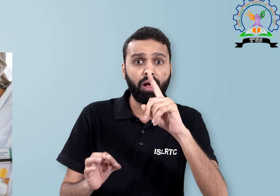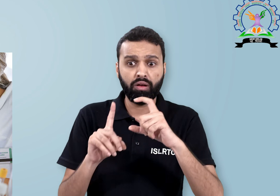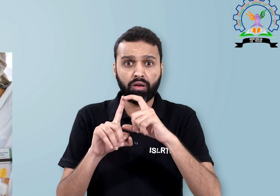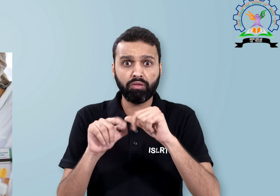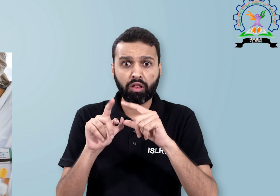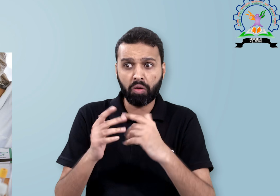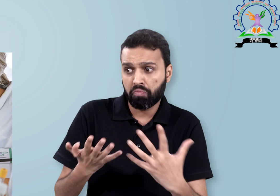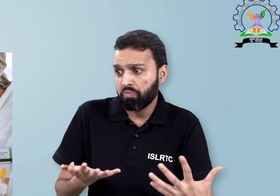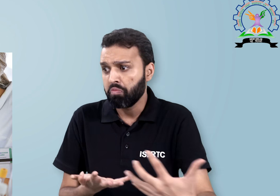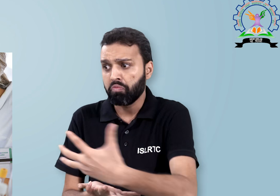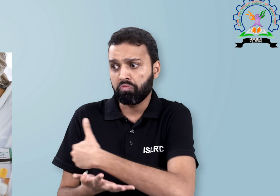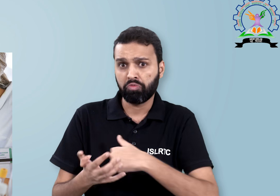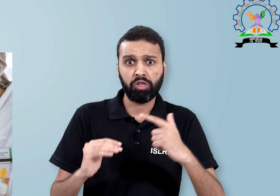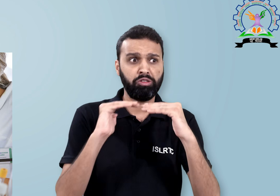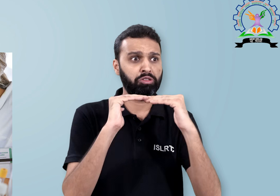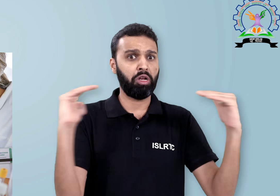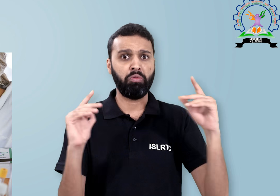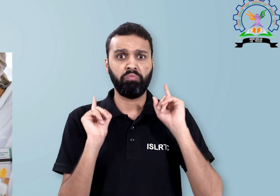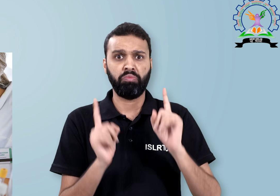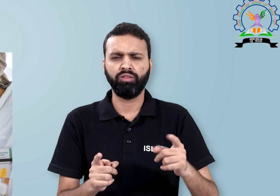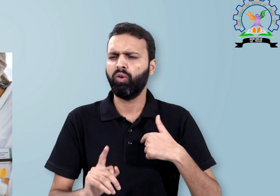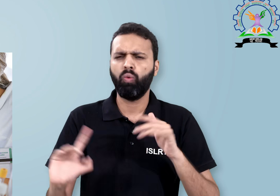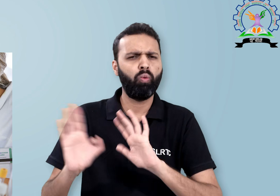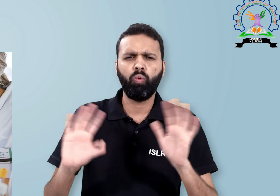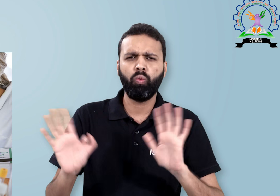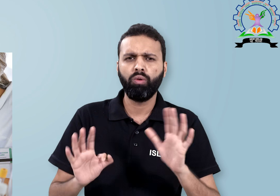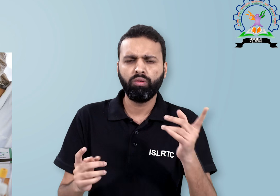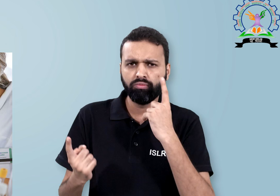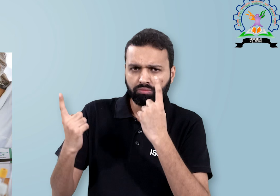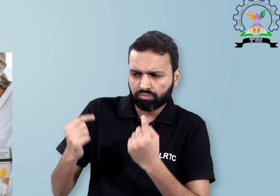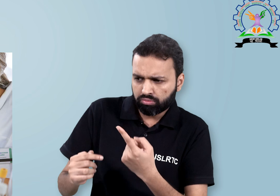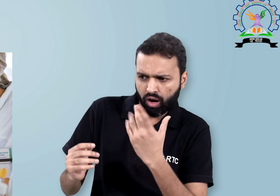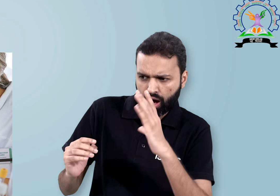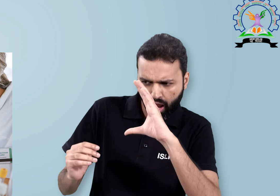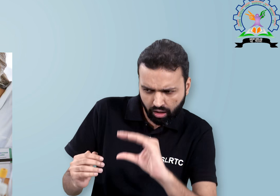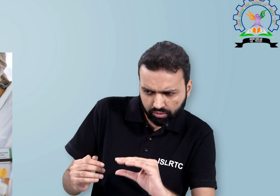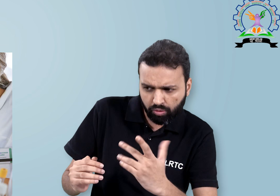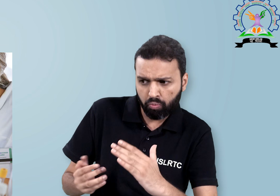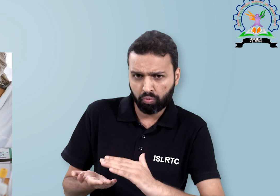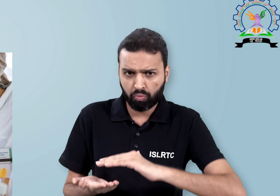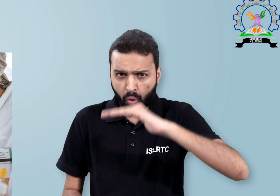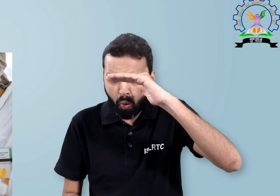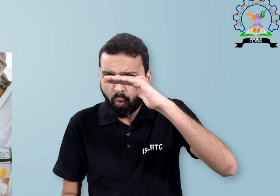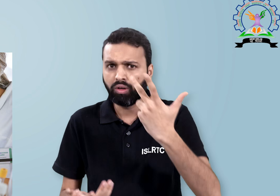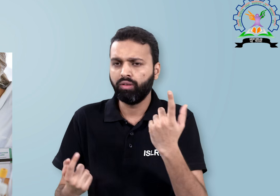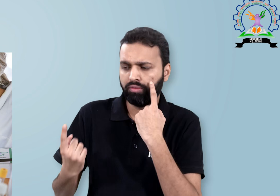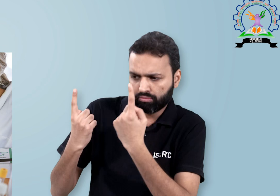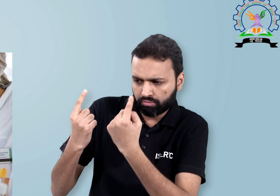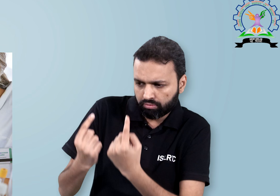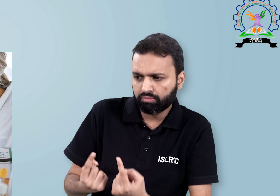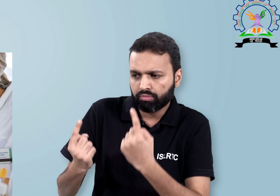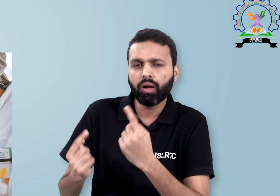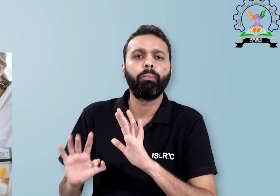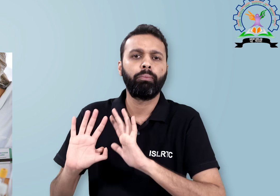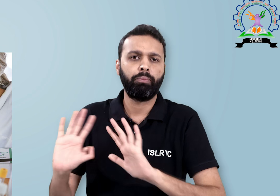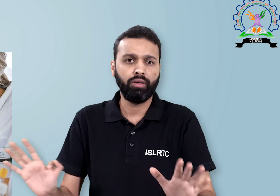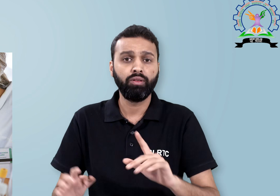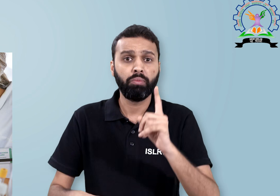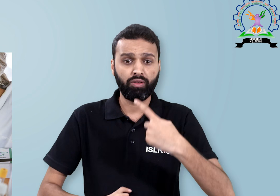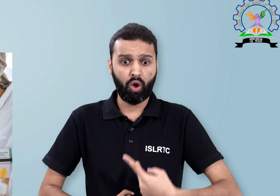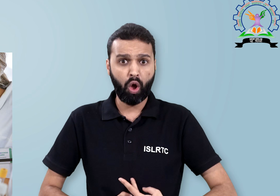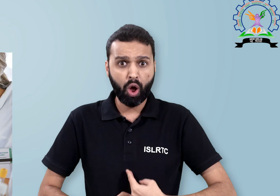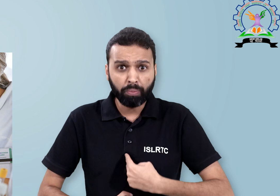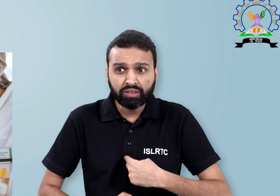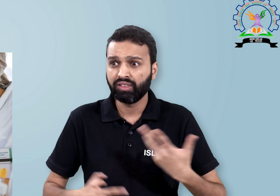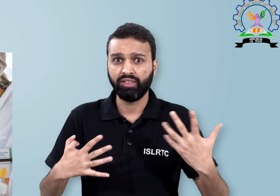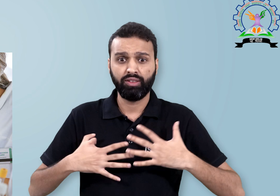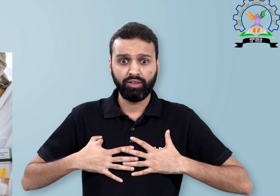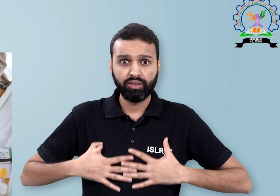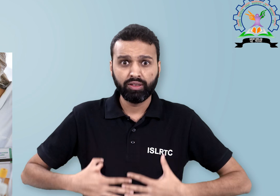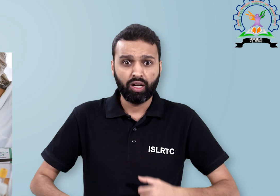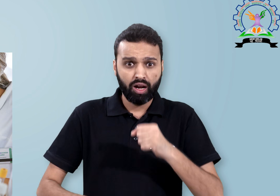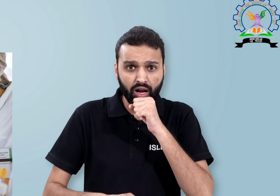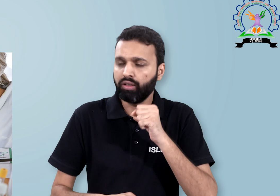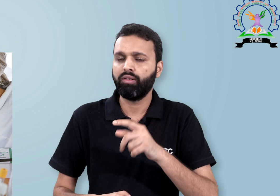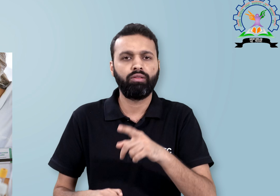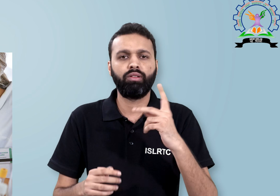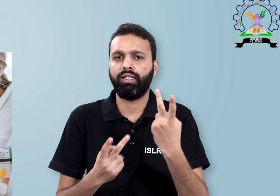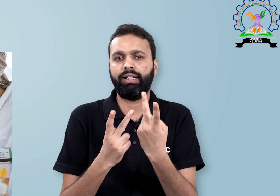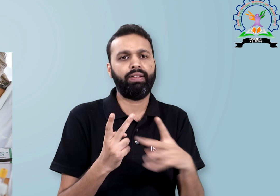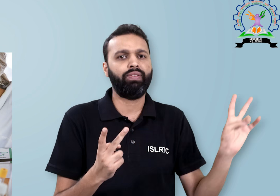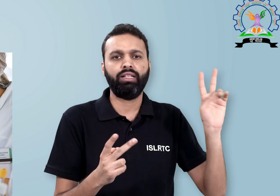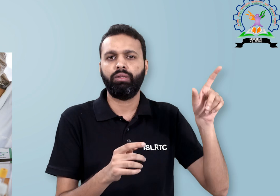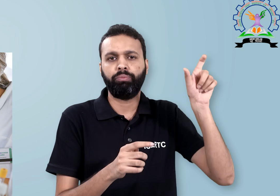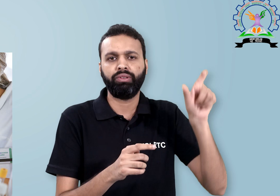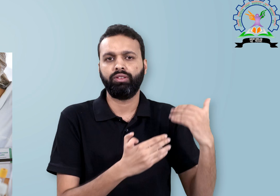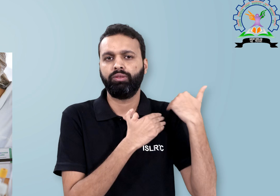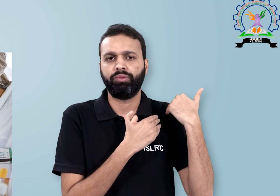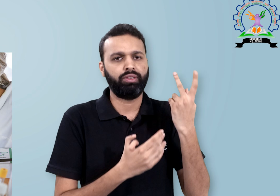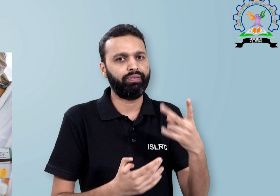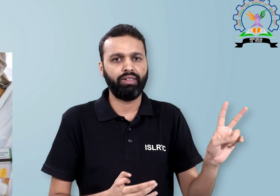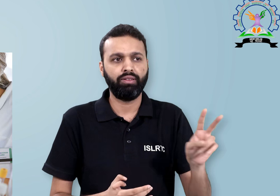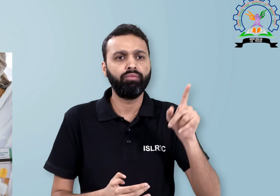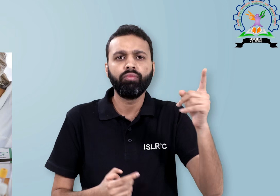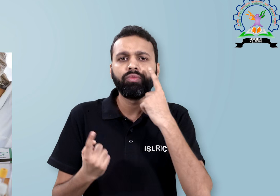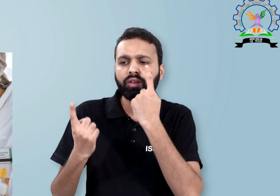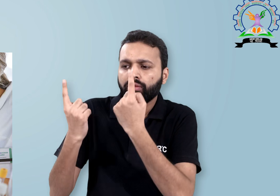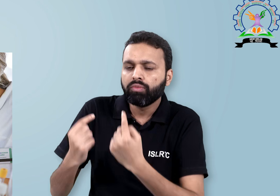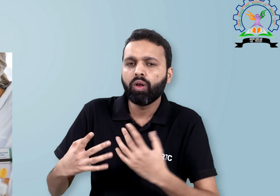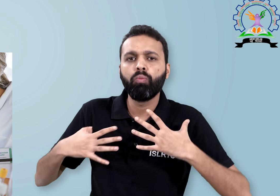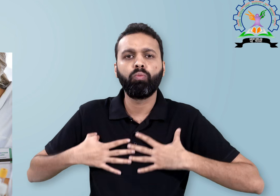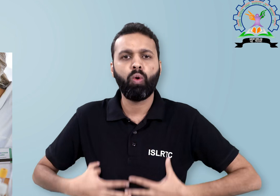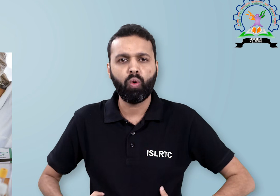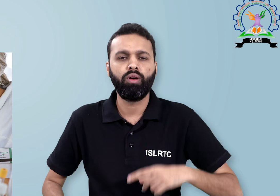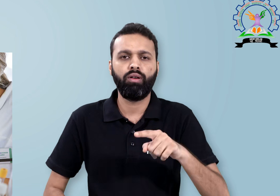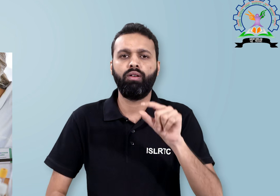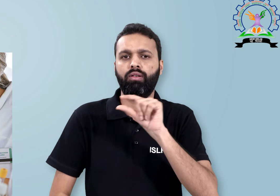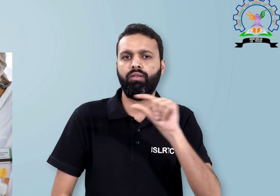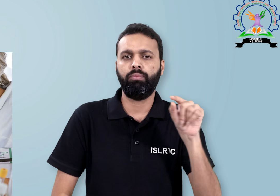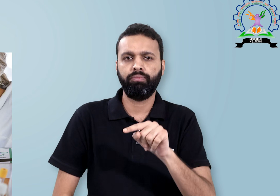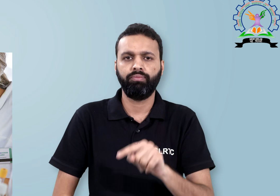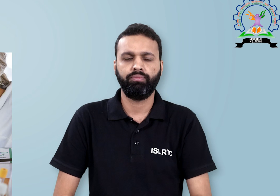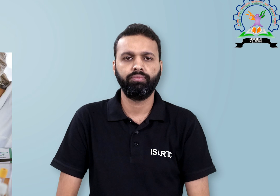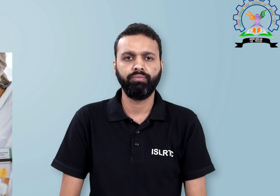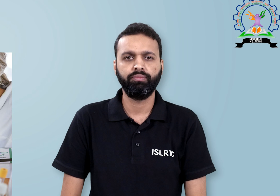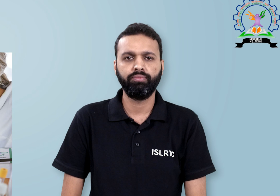Tests are usually done to gather data on the health status of a person. A medical test is different from a procedure.